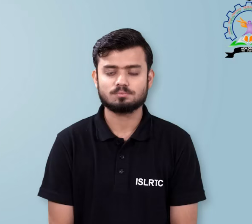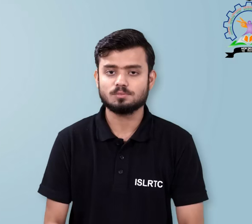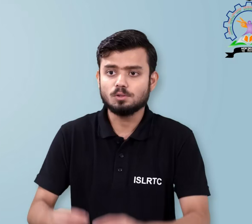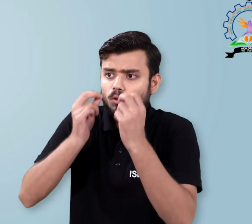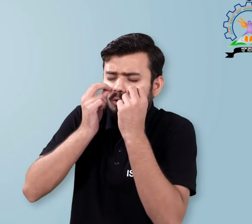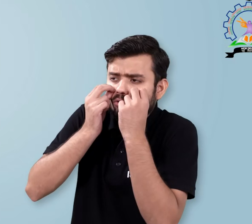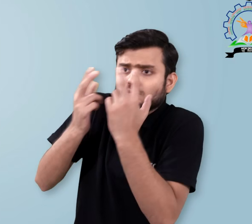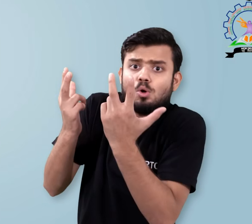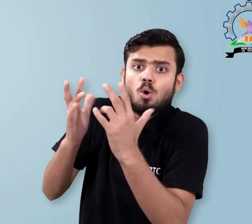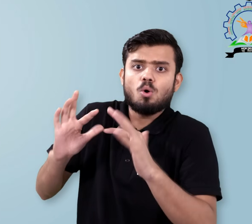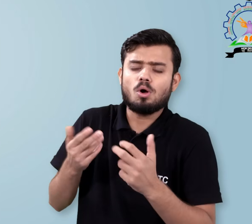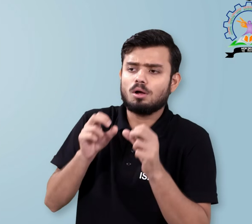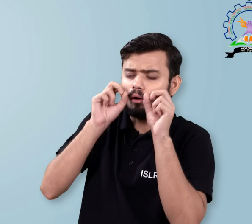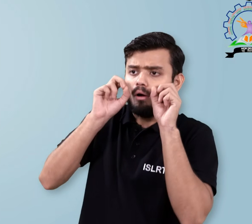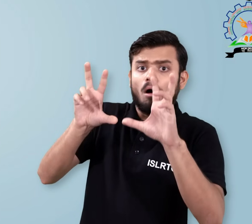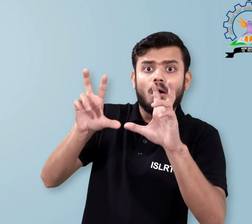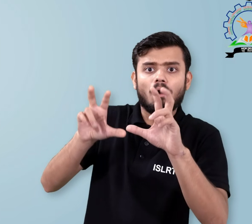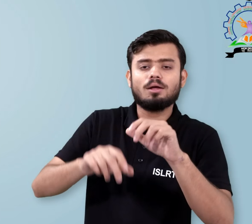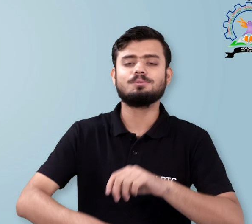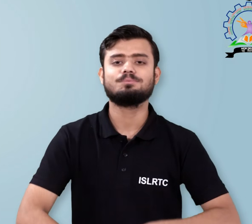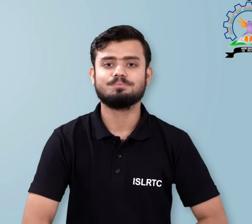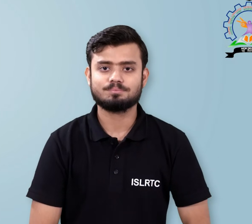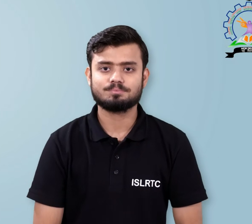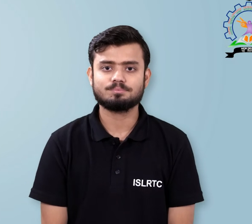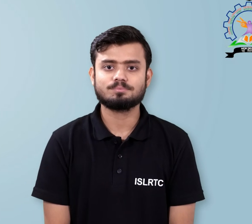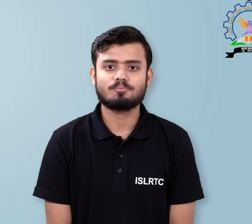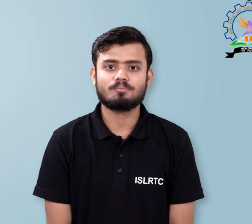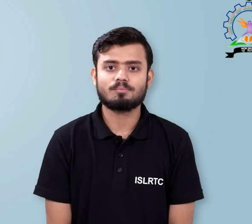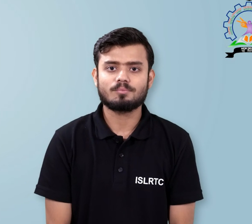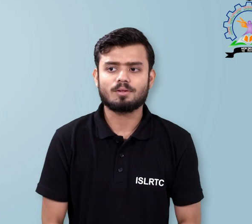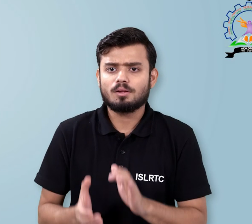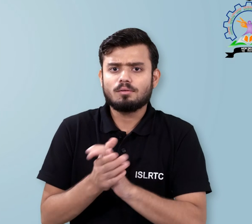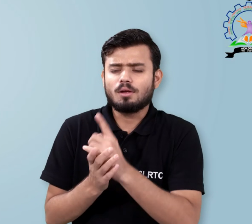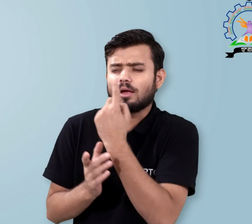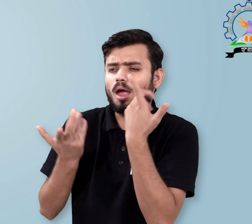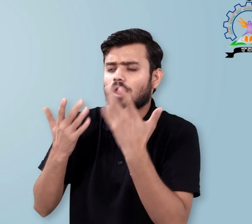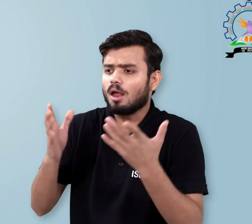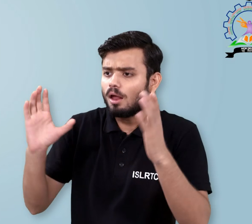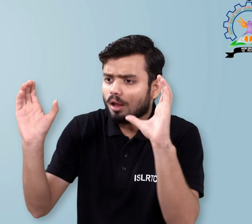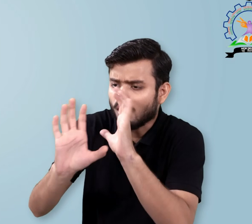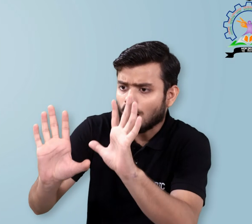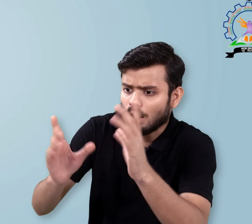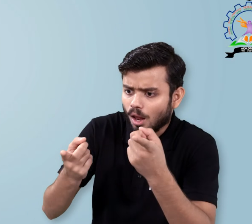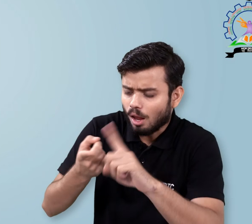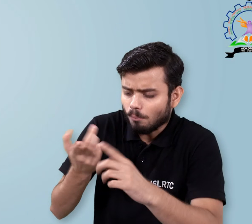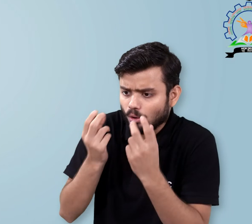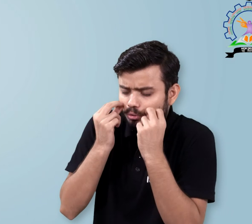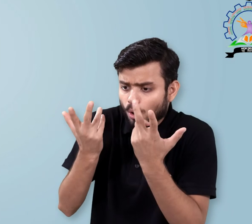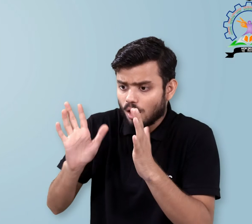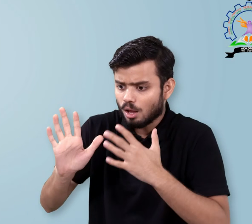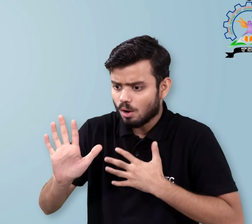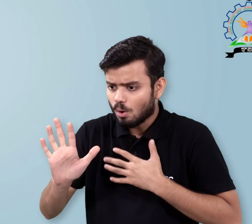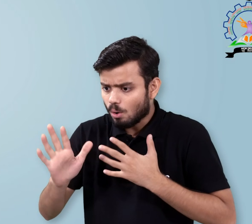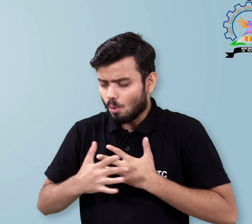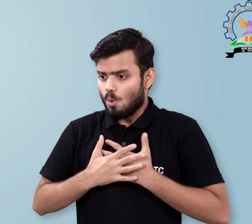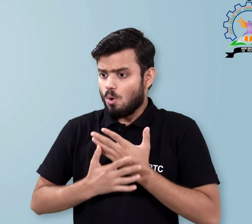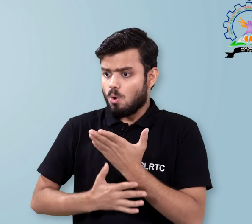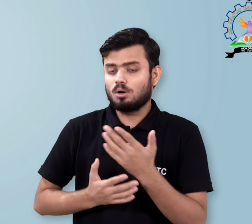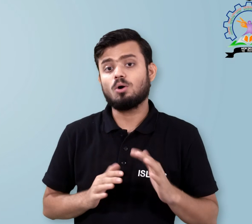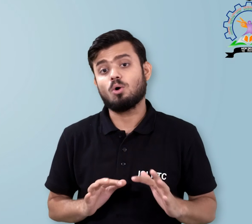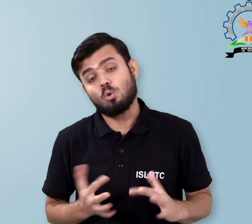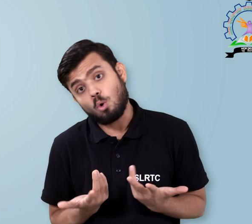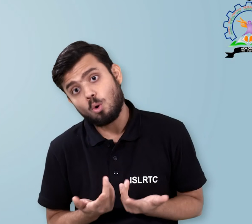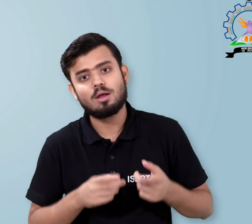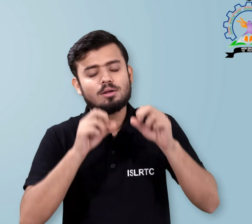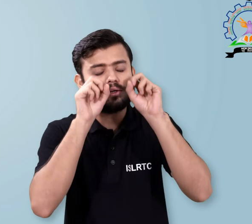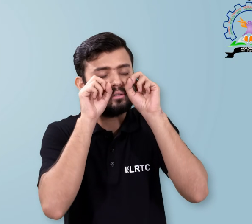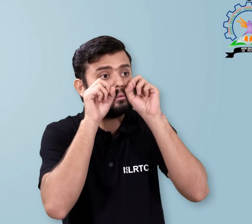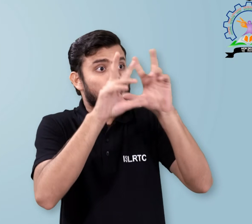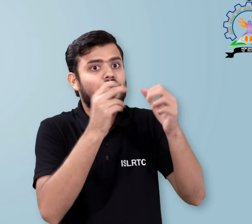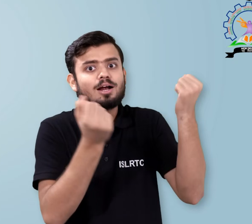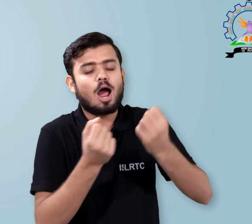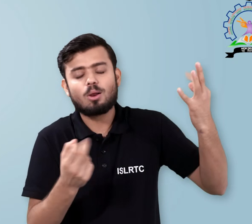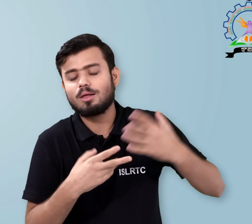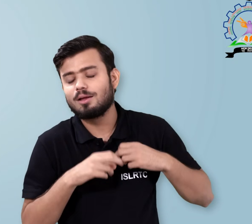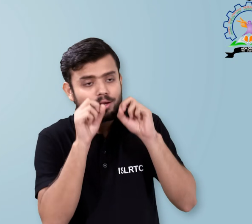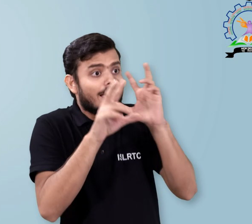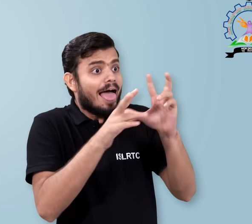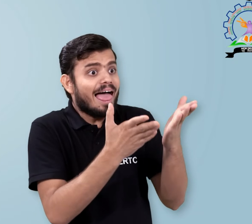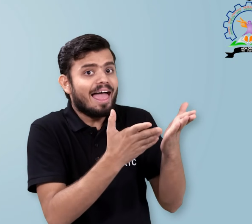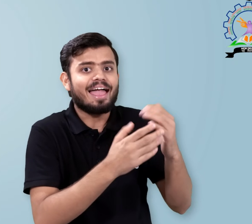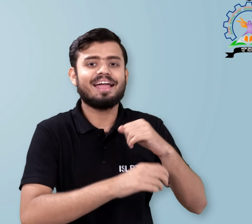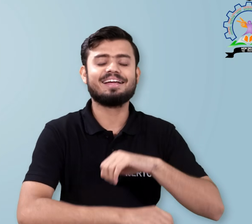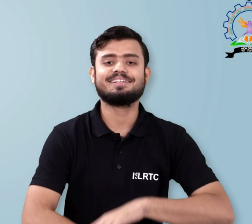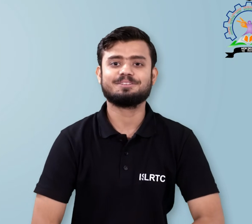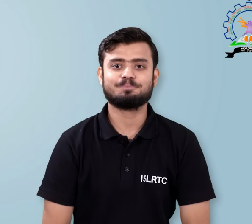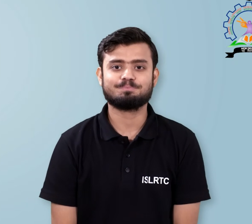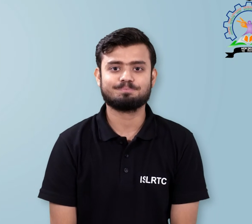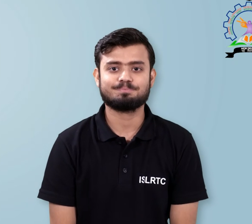Bewildering